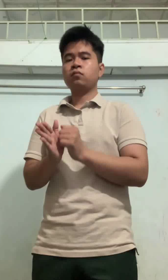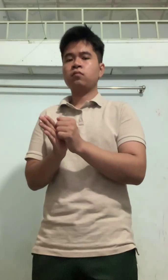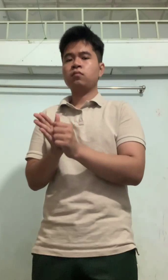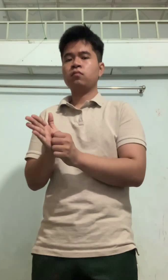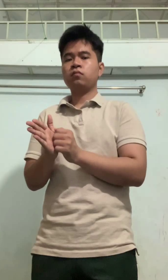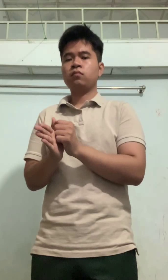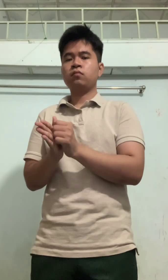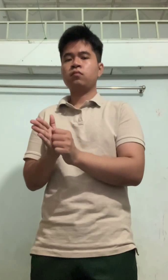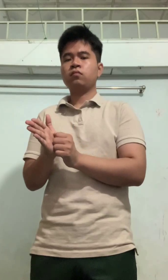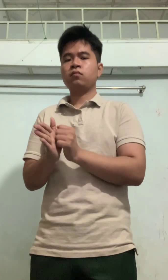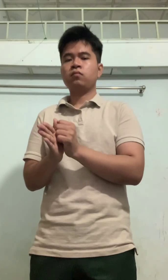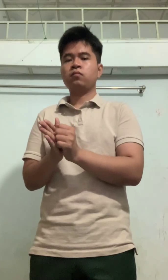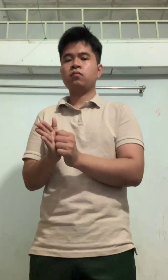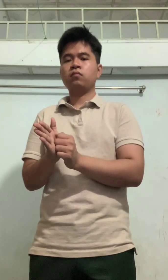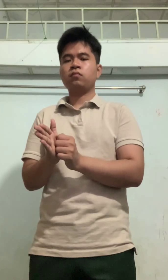thang